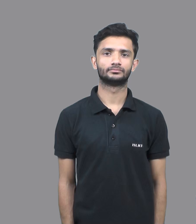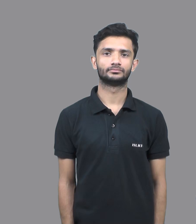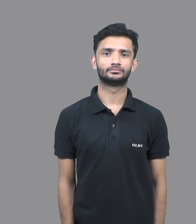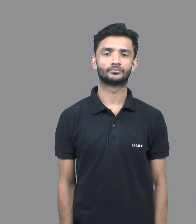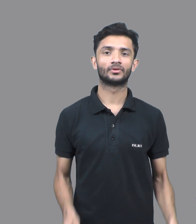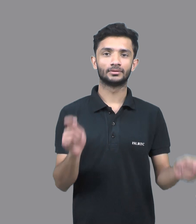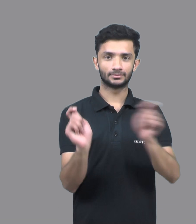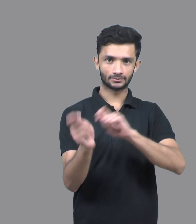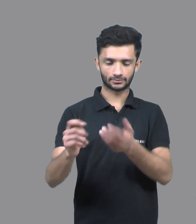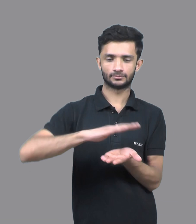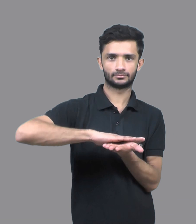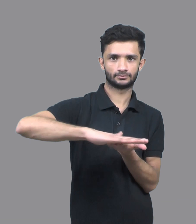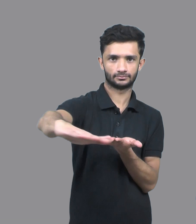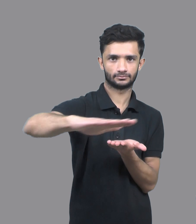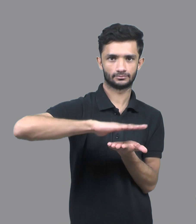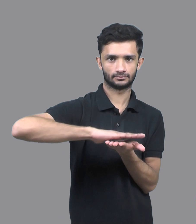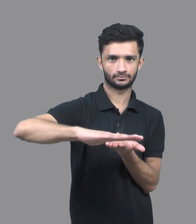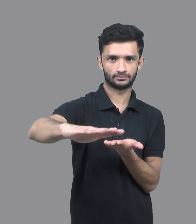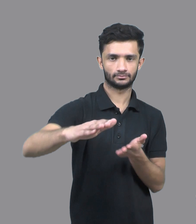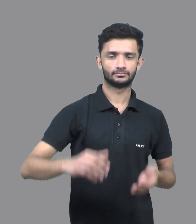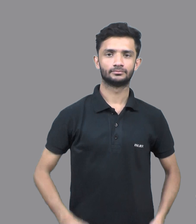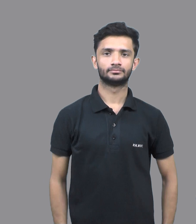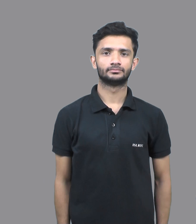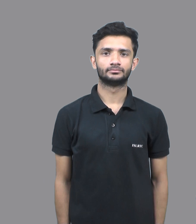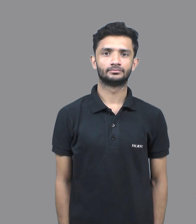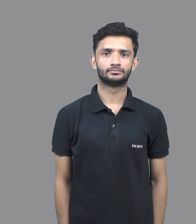Cricket Pitch